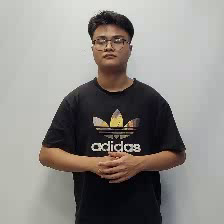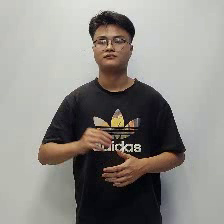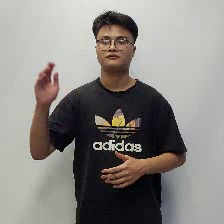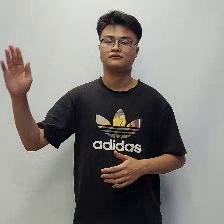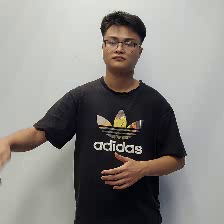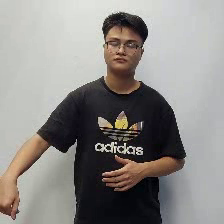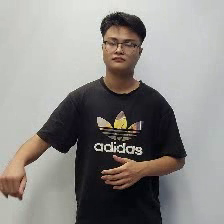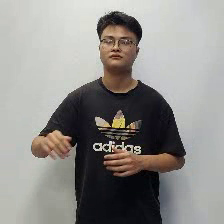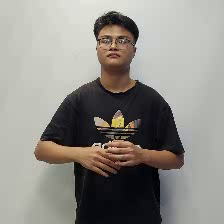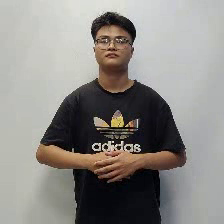Phía sau